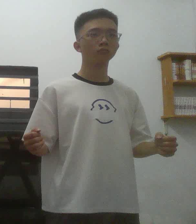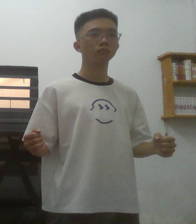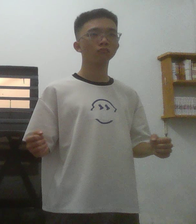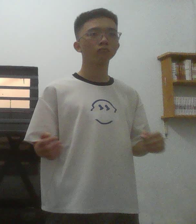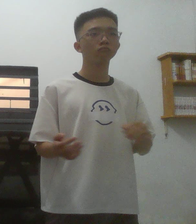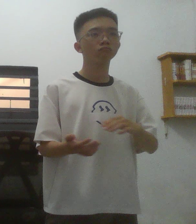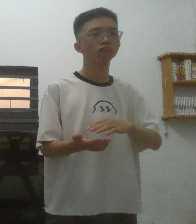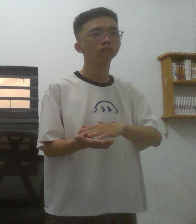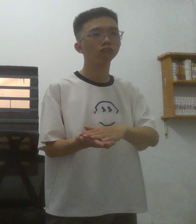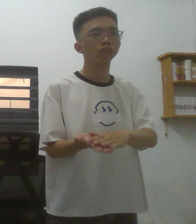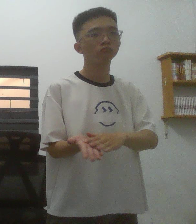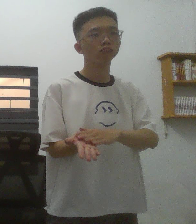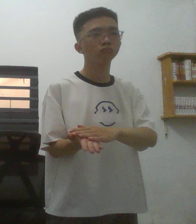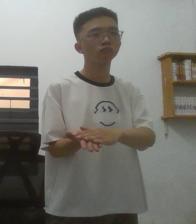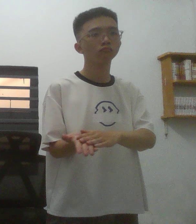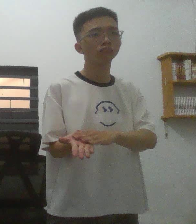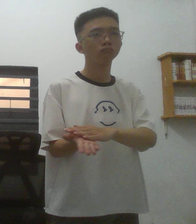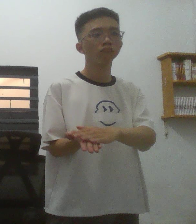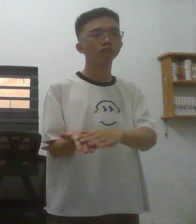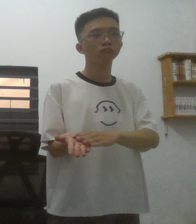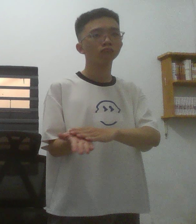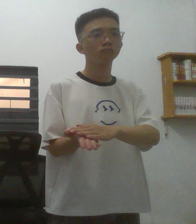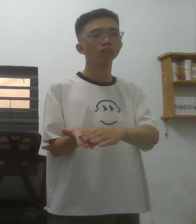xin loi